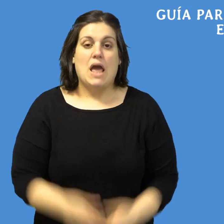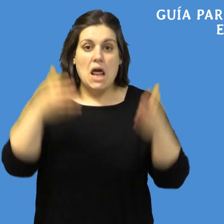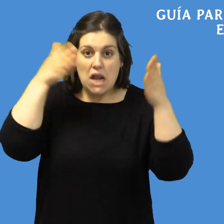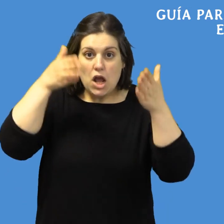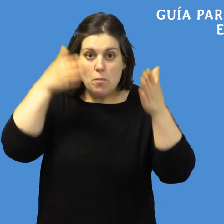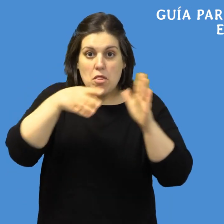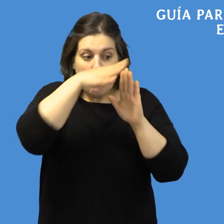aconsejar